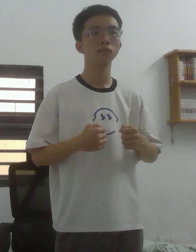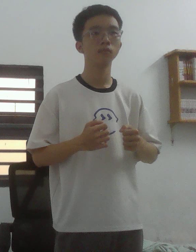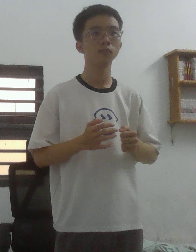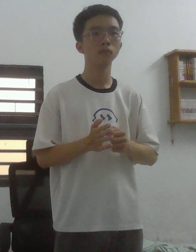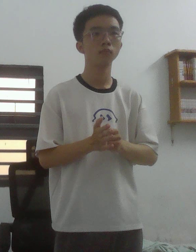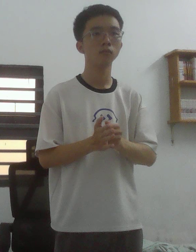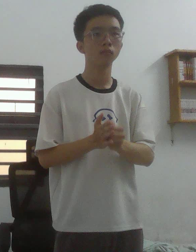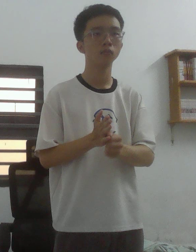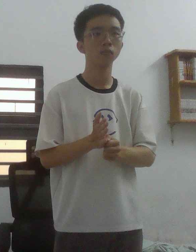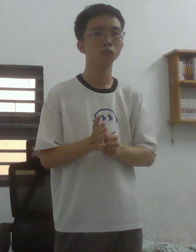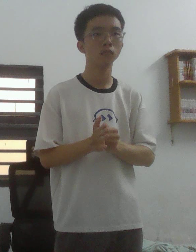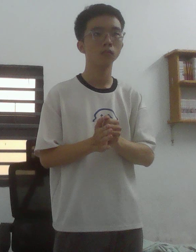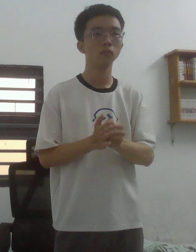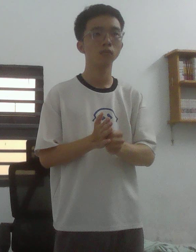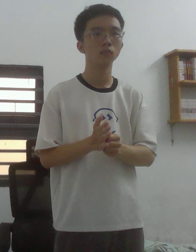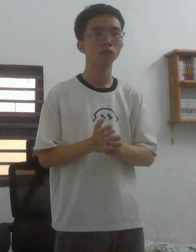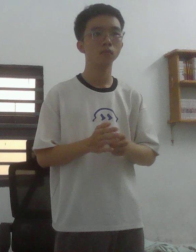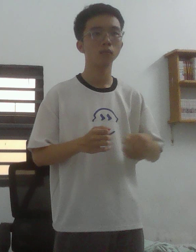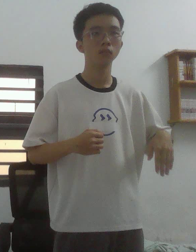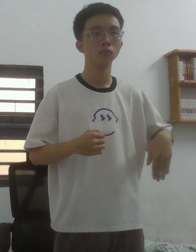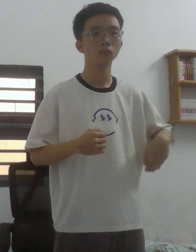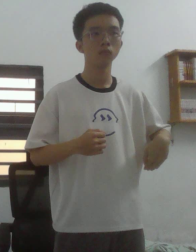thang sau